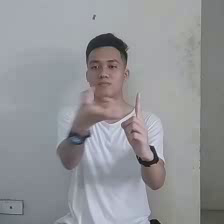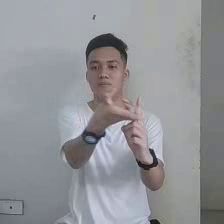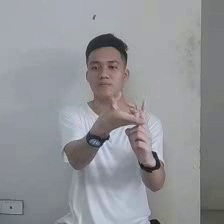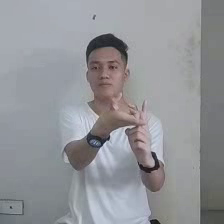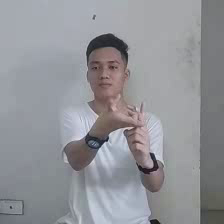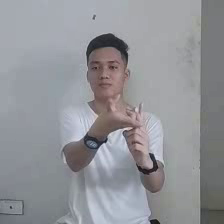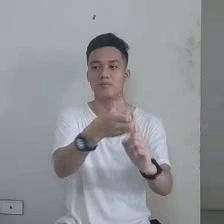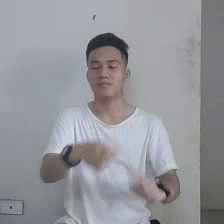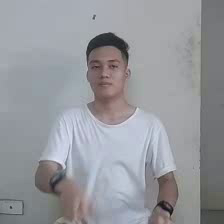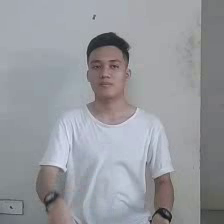Hâm mộ